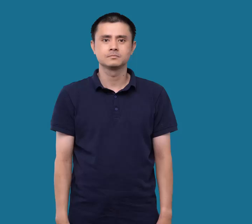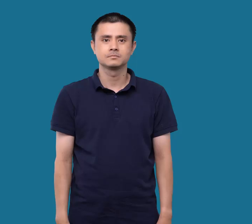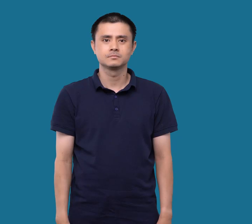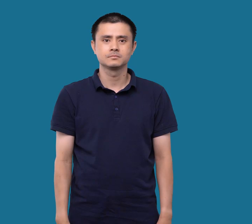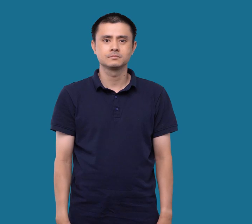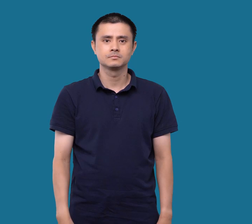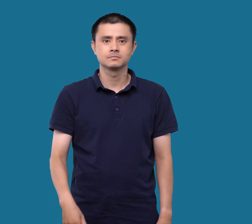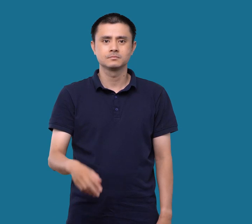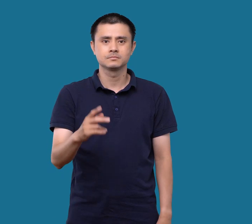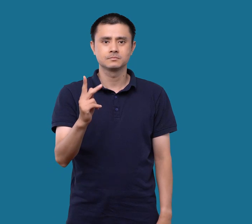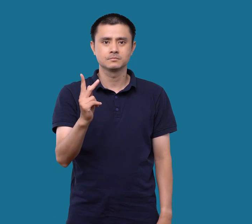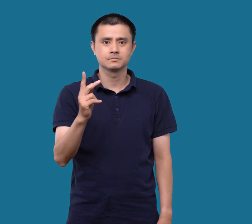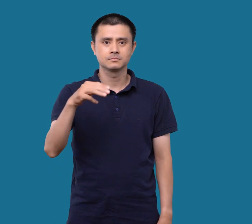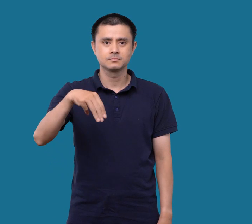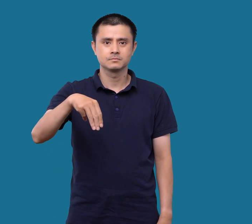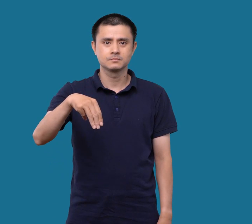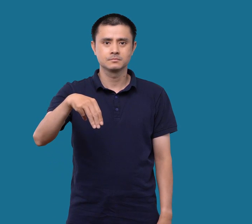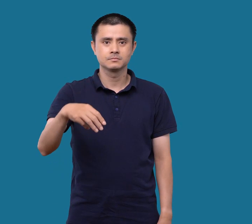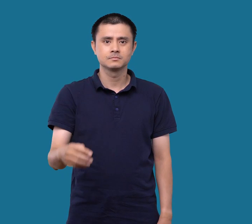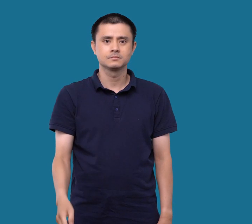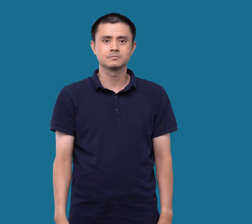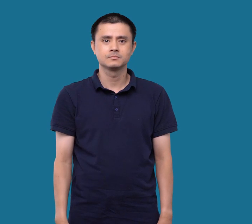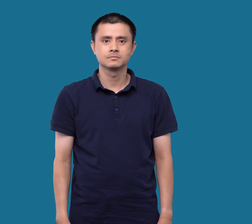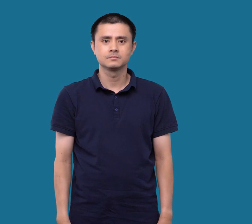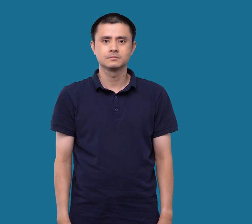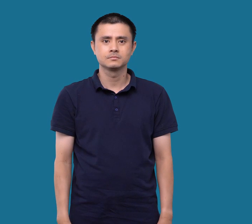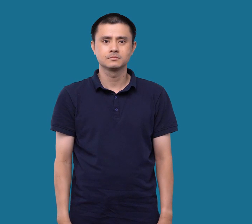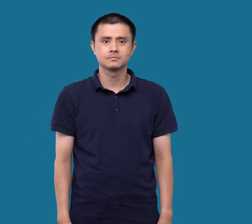ki-lô-mét (km)